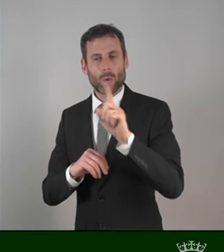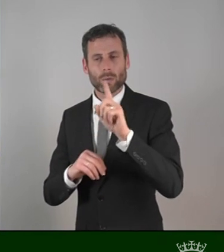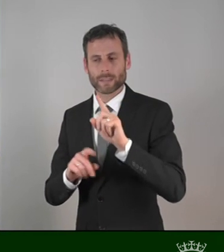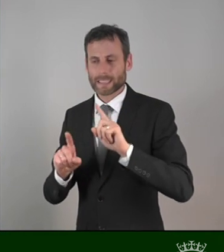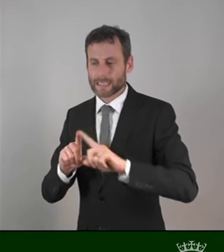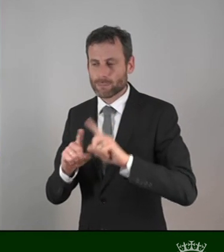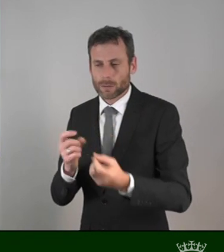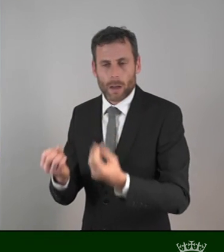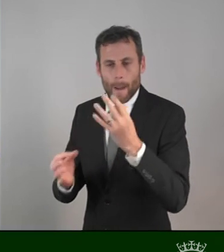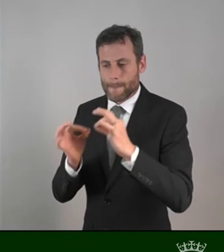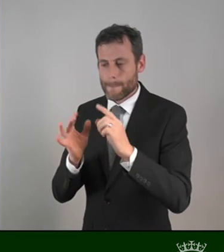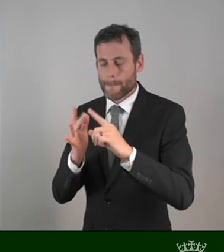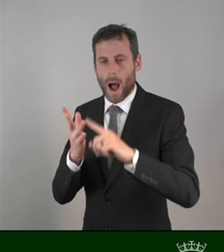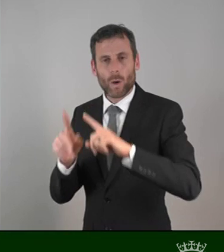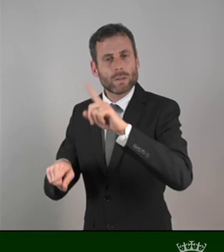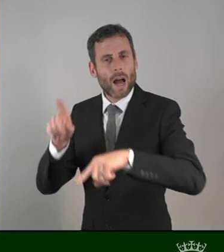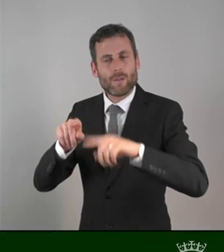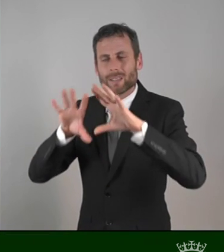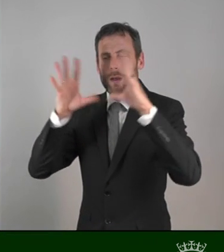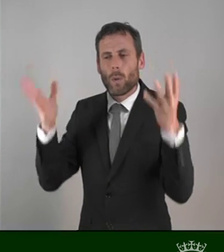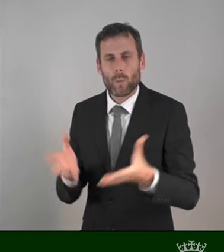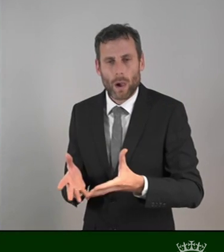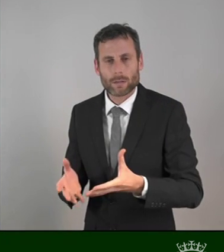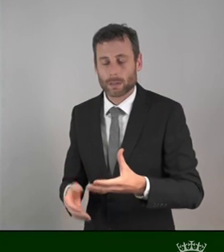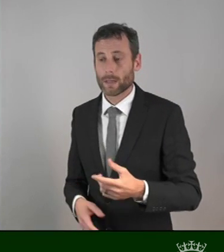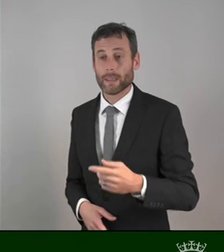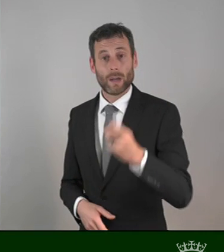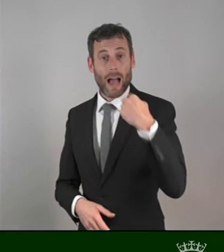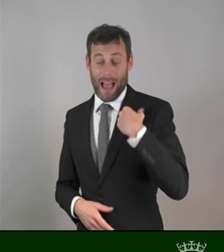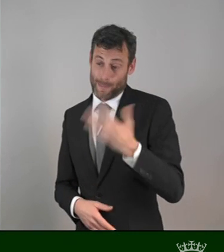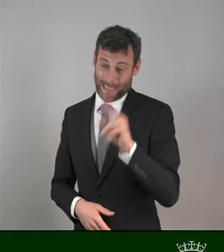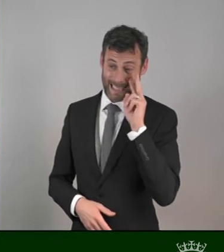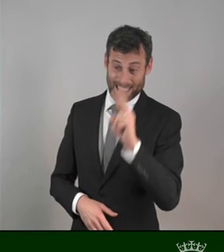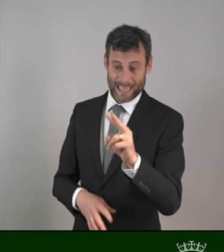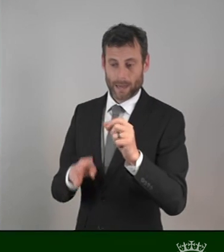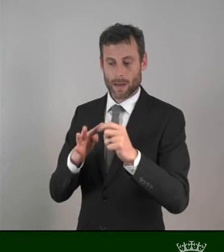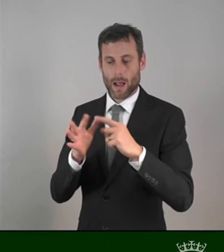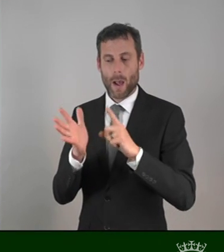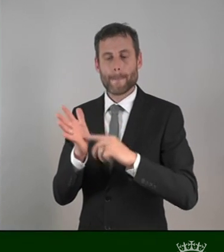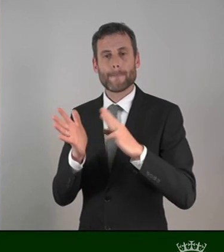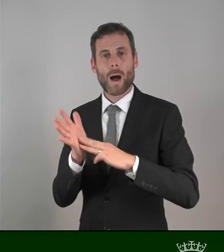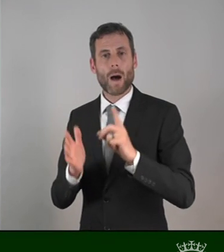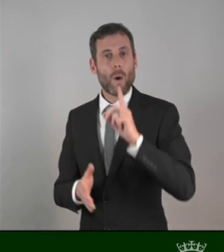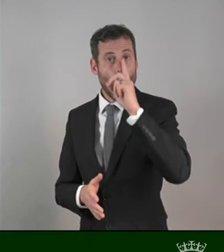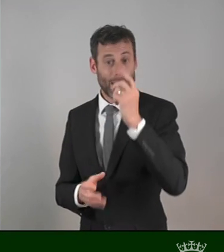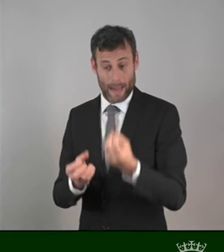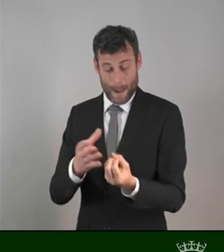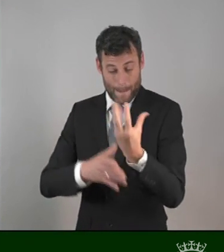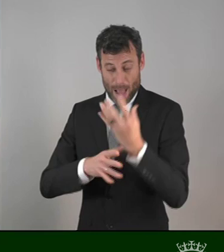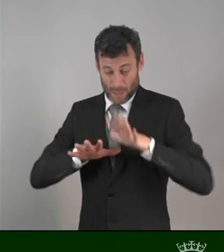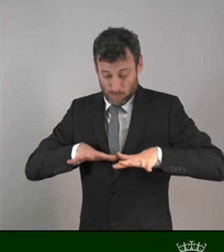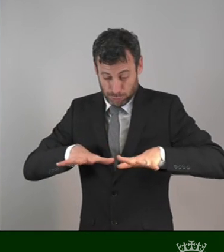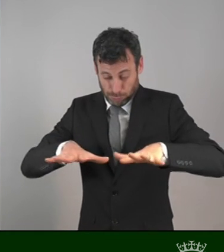I have seen at first hand how it is possible to turn a palm oil plantation back into a fast-recovering rainforest full of wildlife.